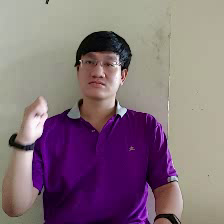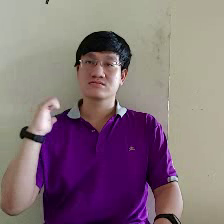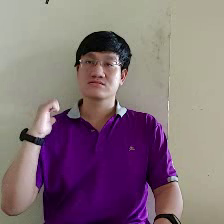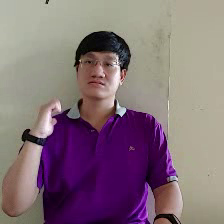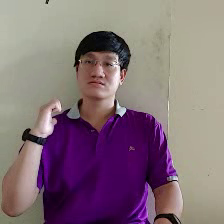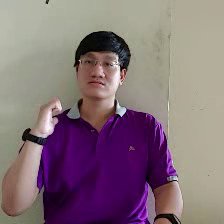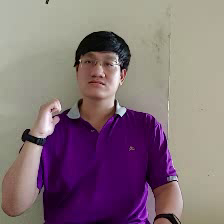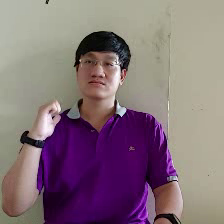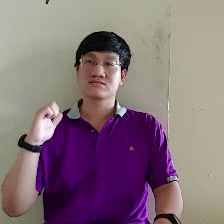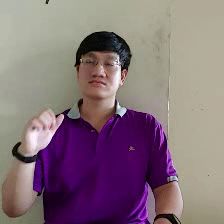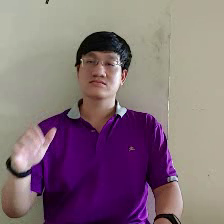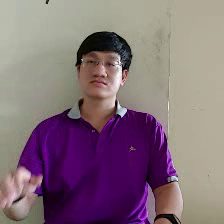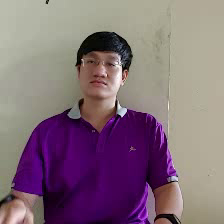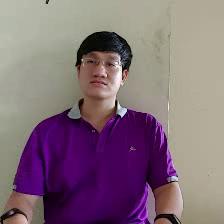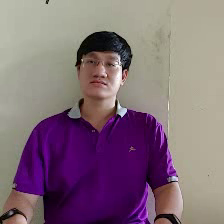Nghỉ ngơi